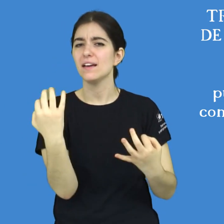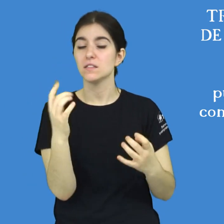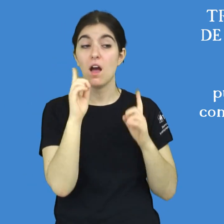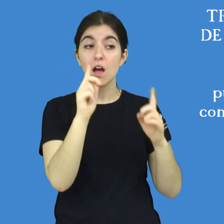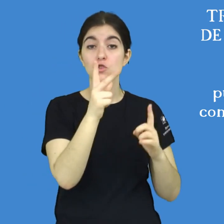caso